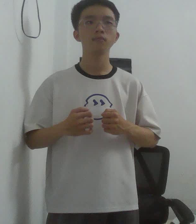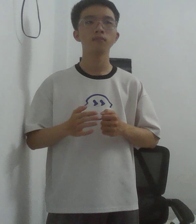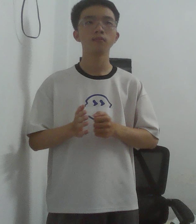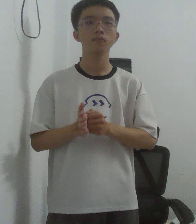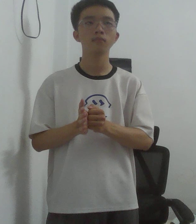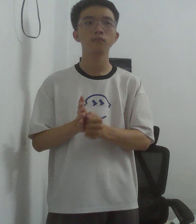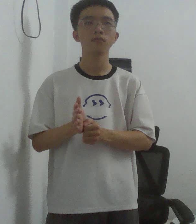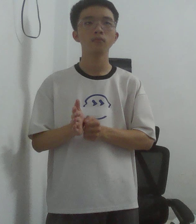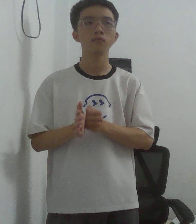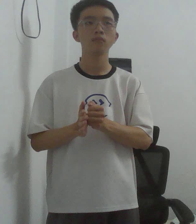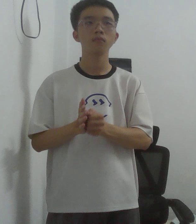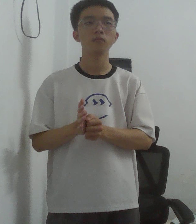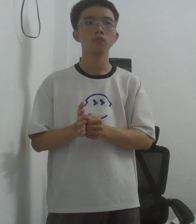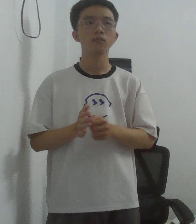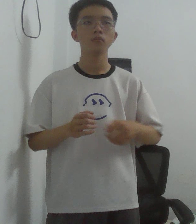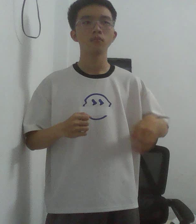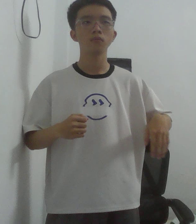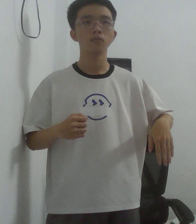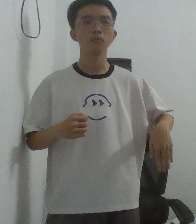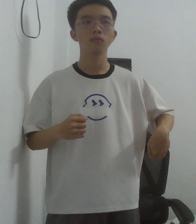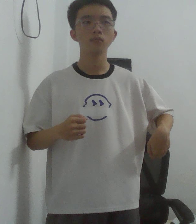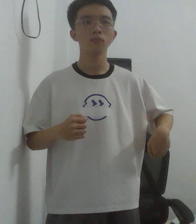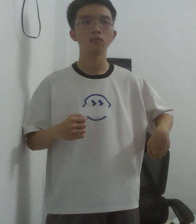thang sau